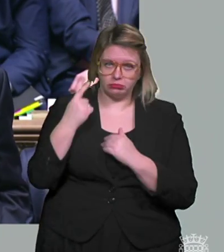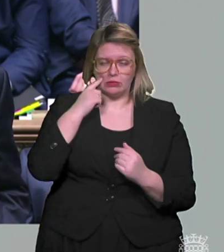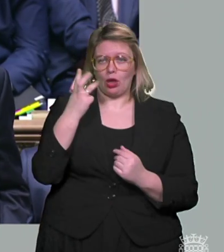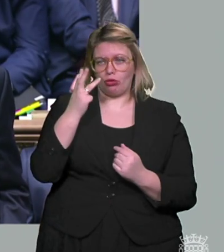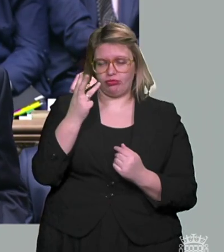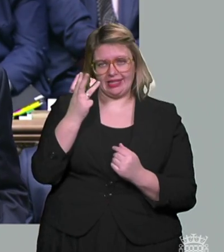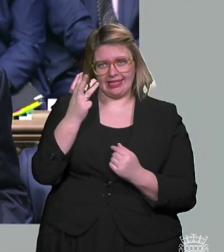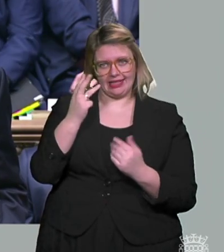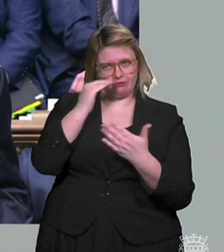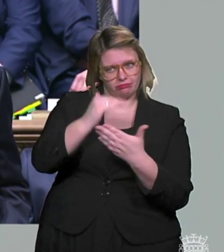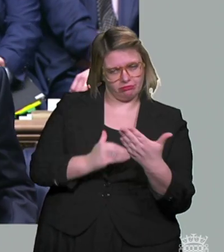How’s it going?